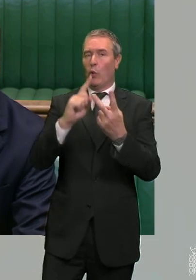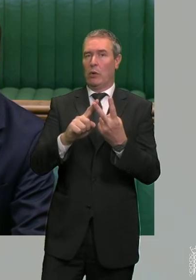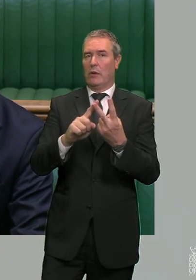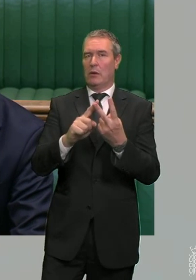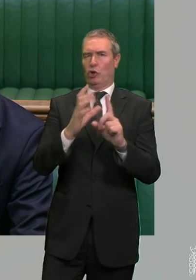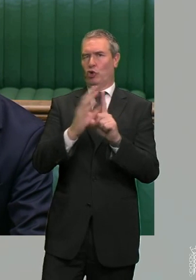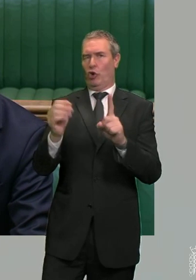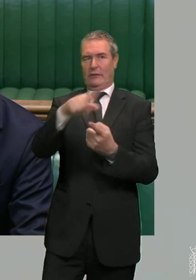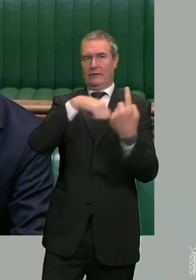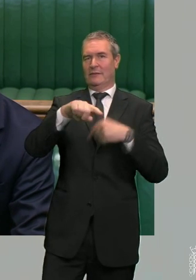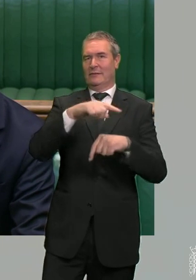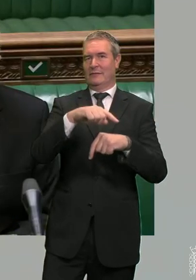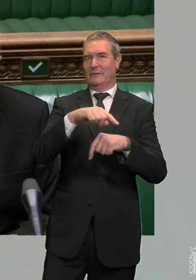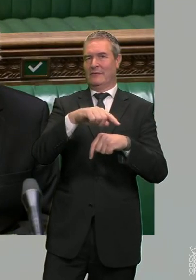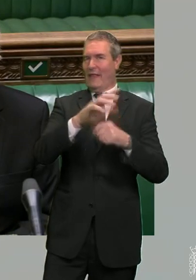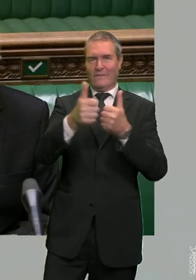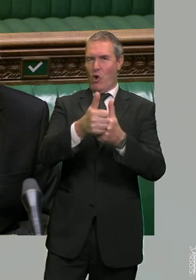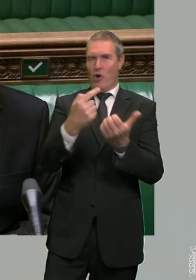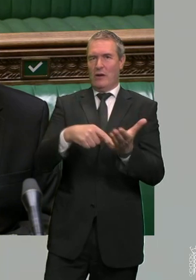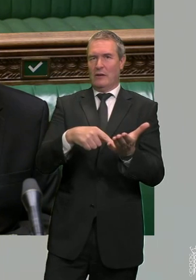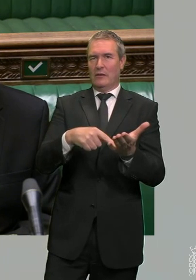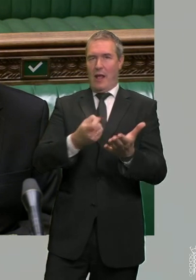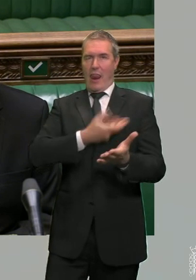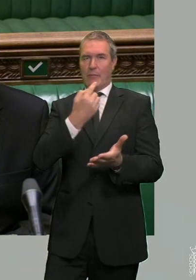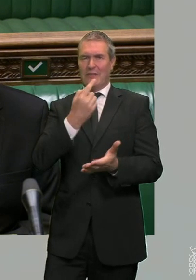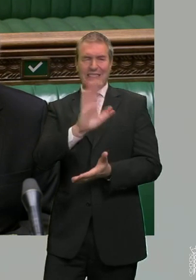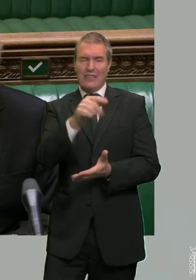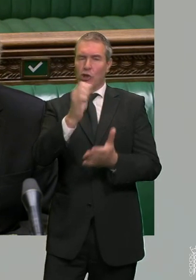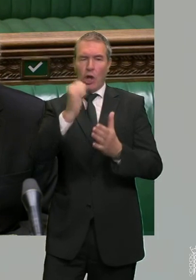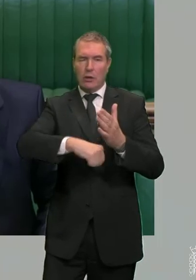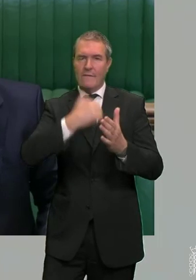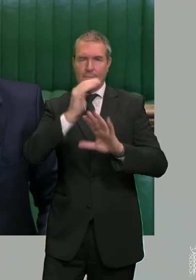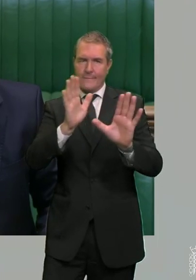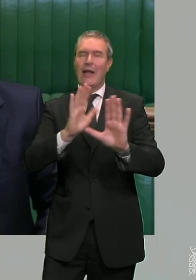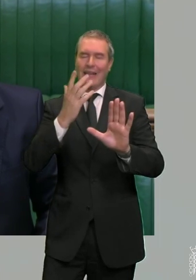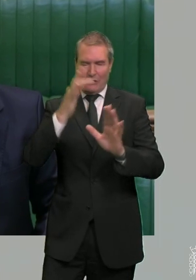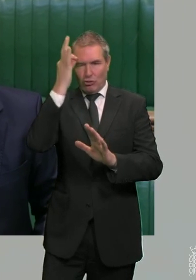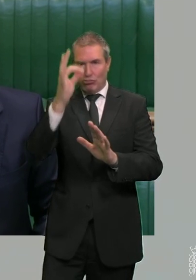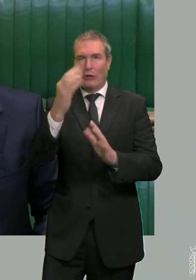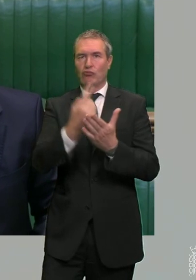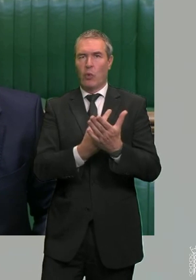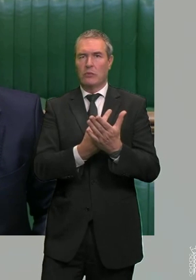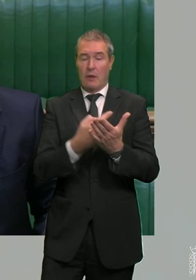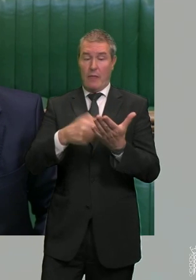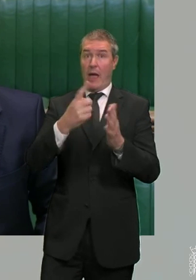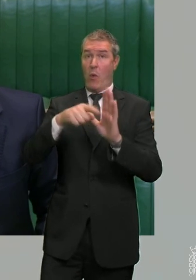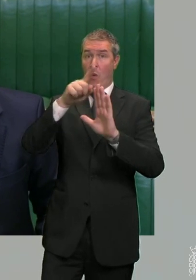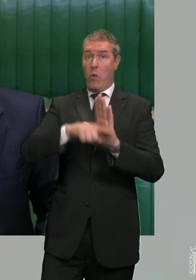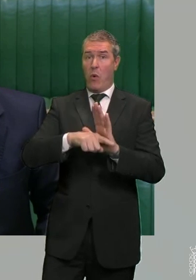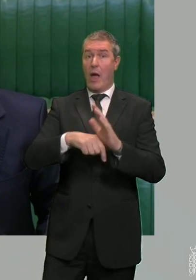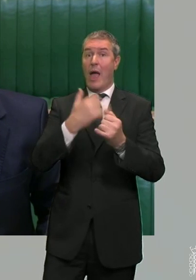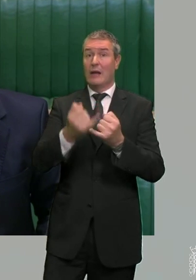Half the Conservative Front Bench. We said that it would not be tough enough, and where did that legislation lead?